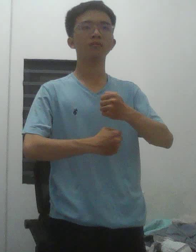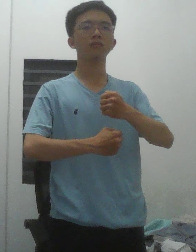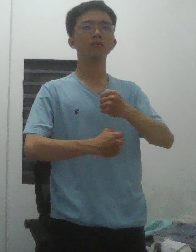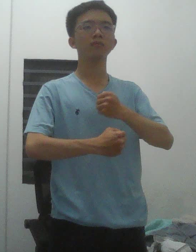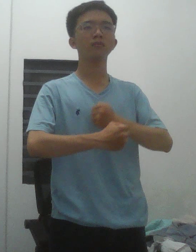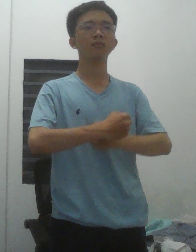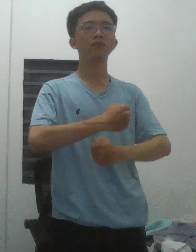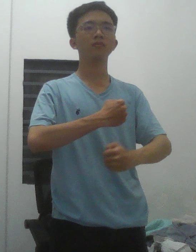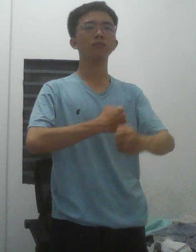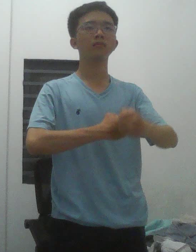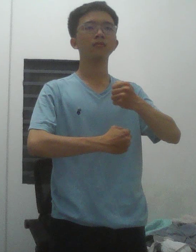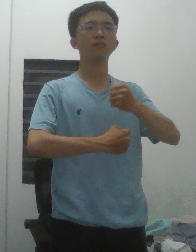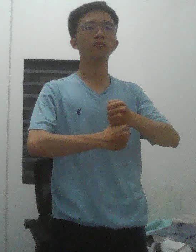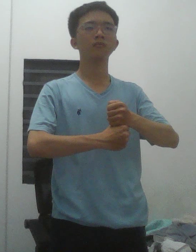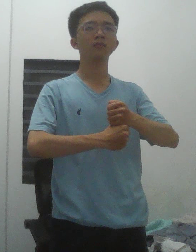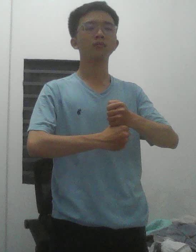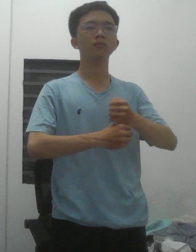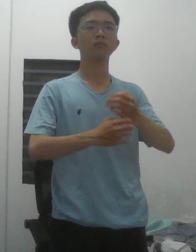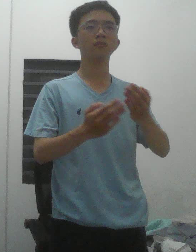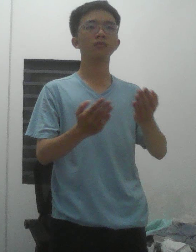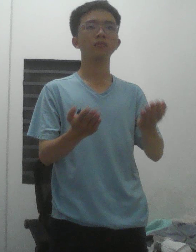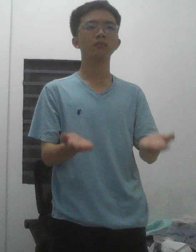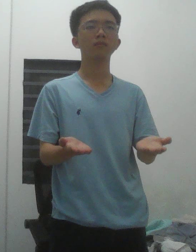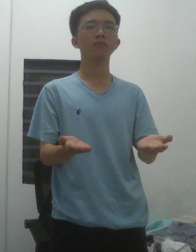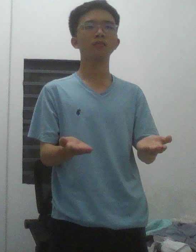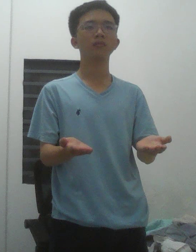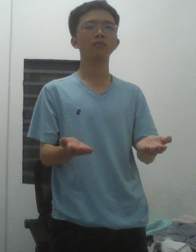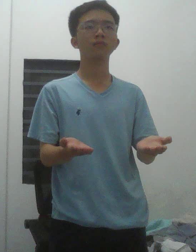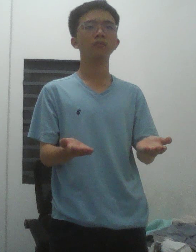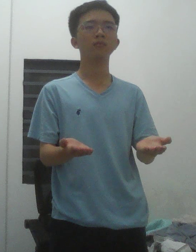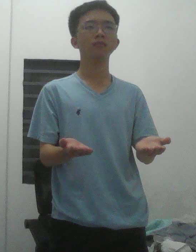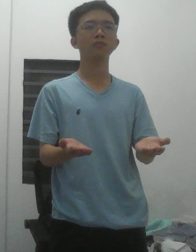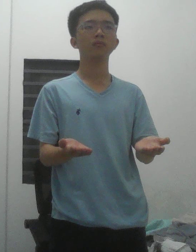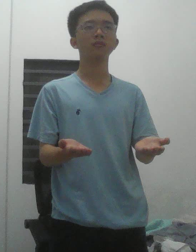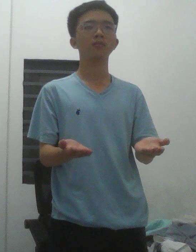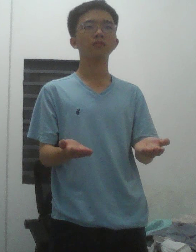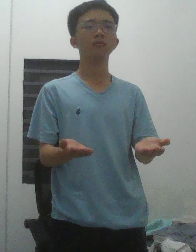nam nay